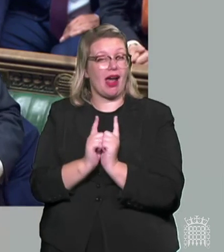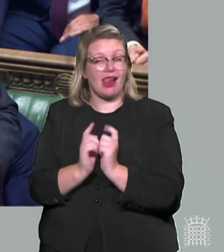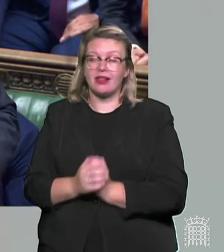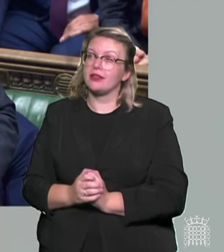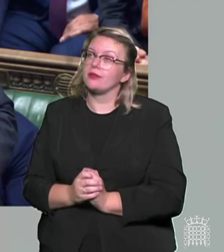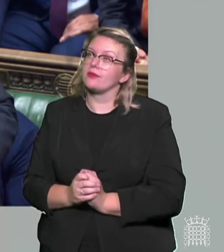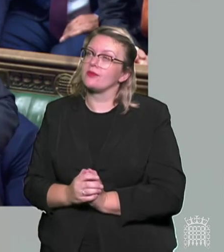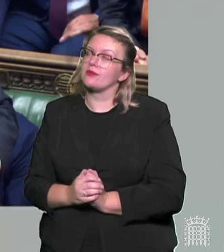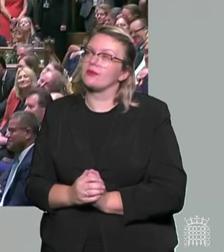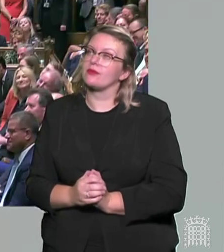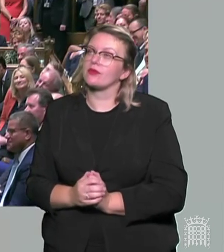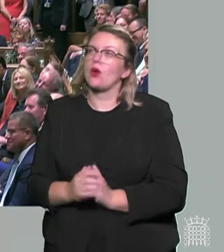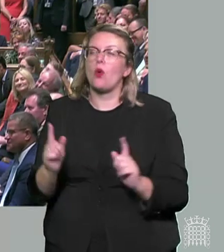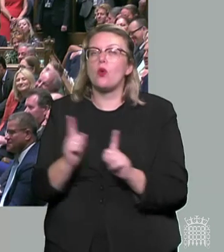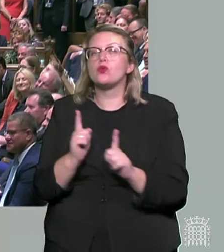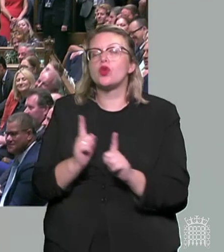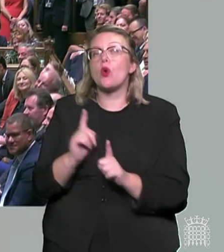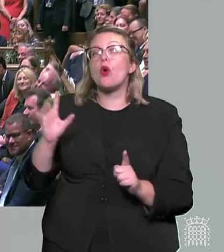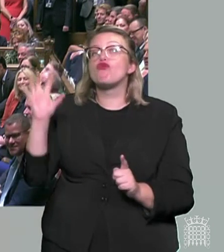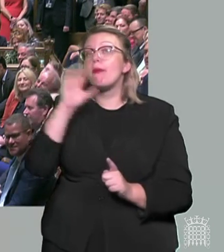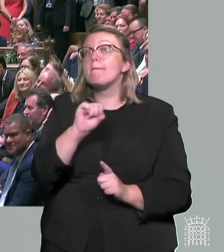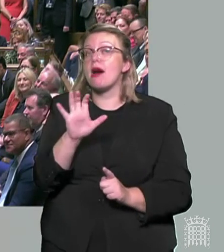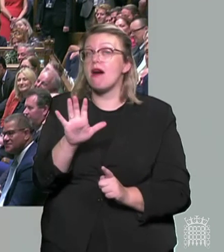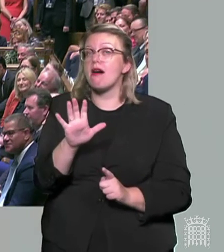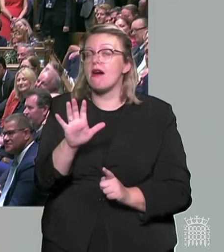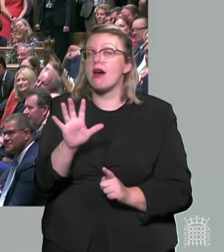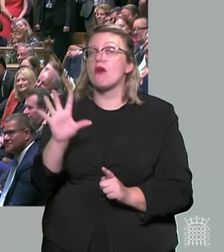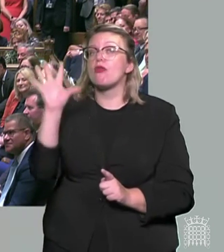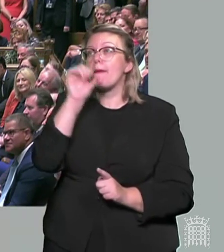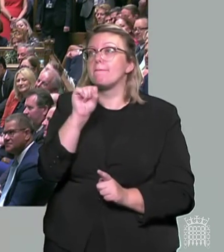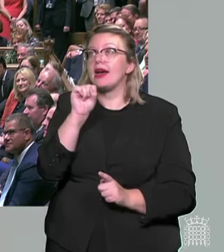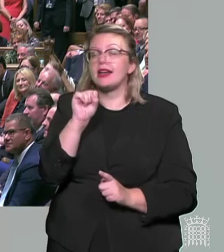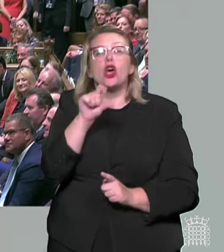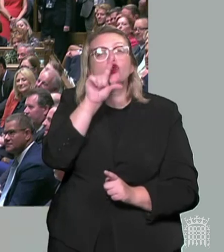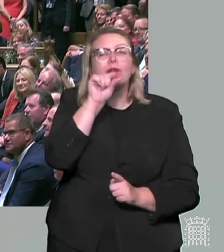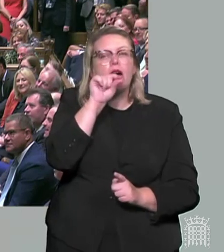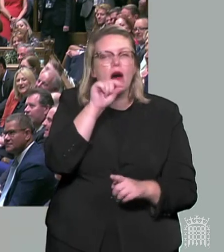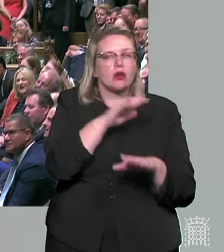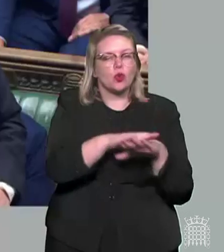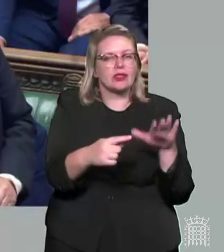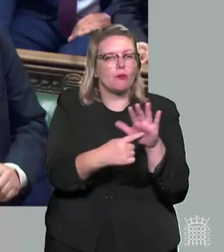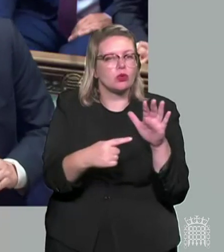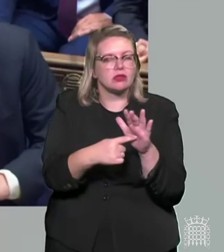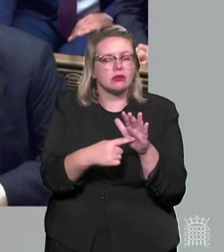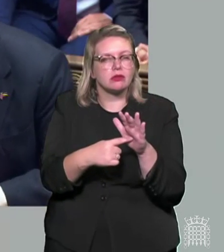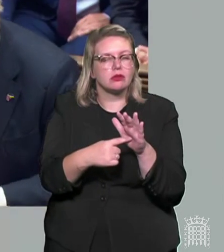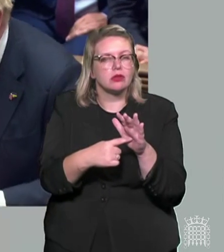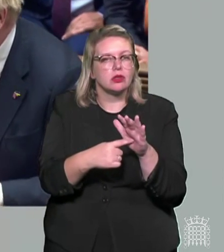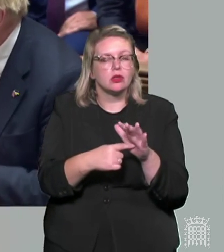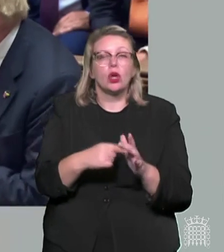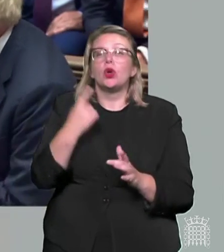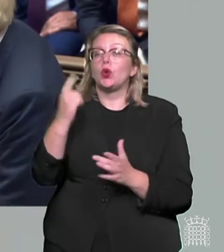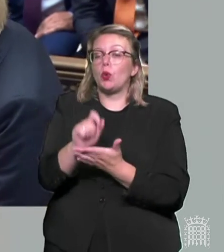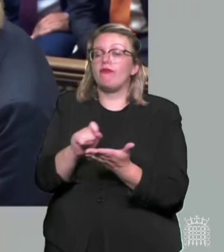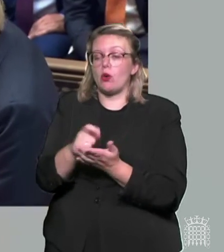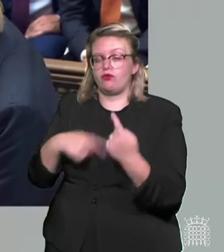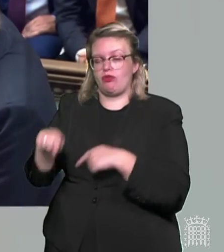And remember, above all, it is not Twitter that counts; it is the people that sent us here.